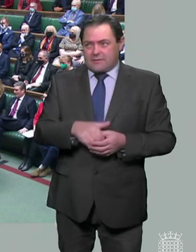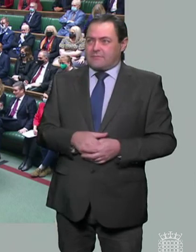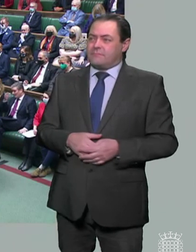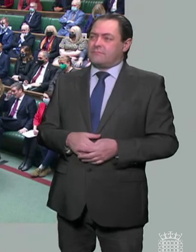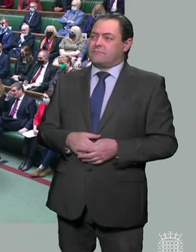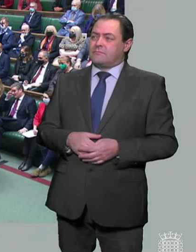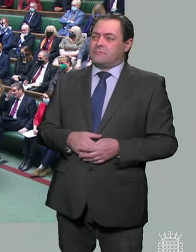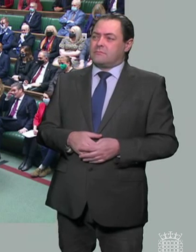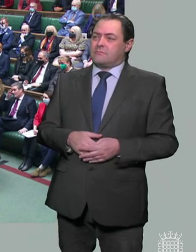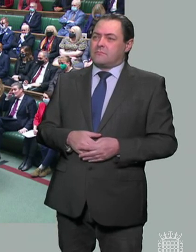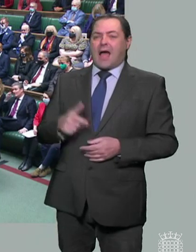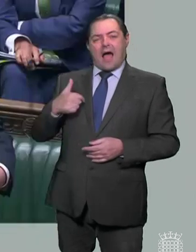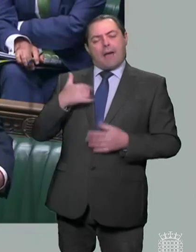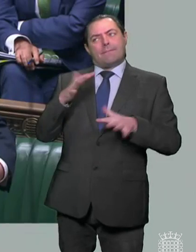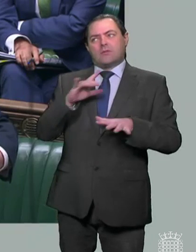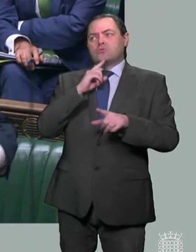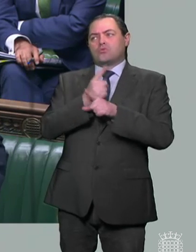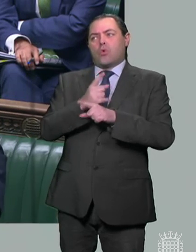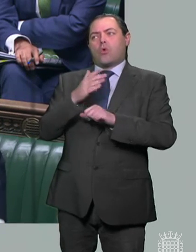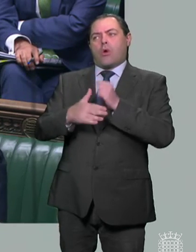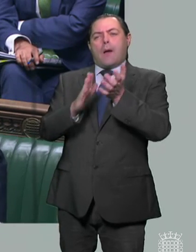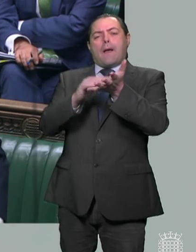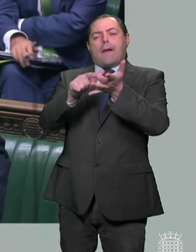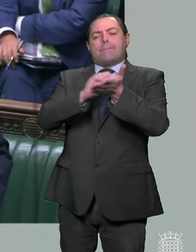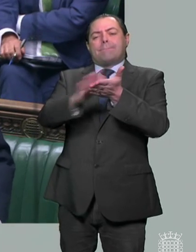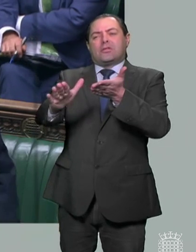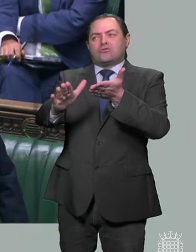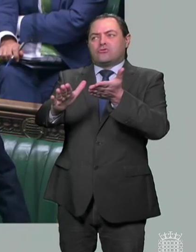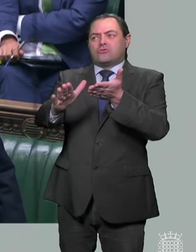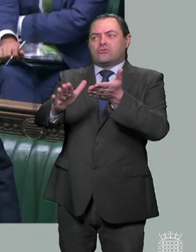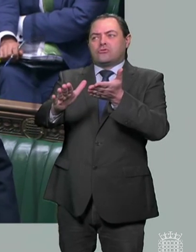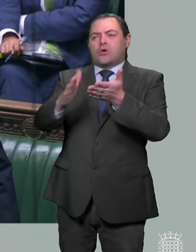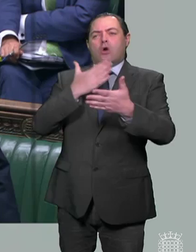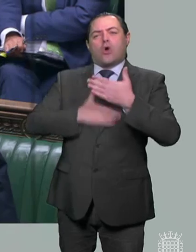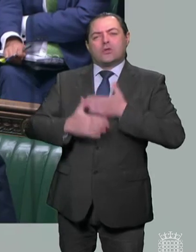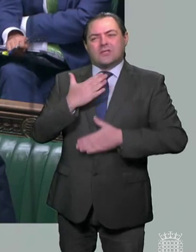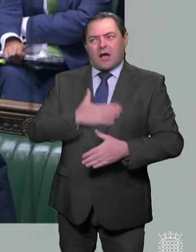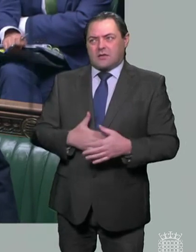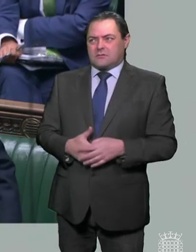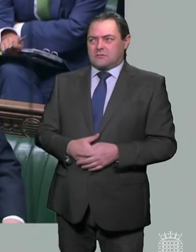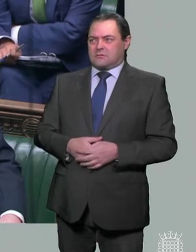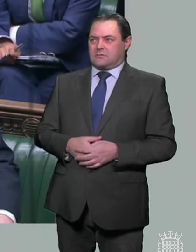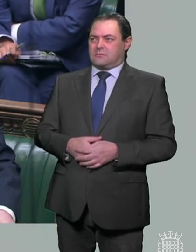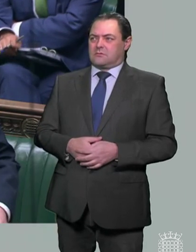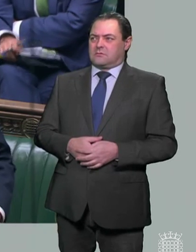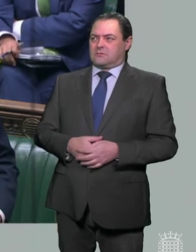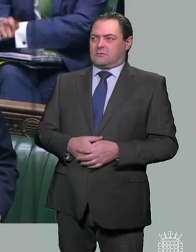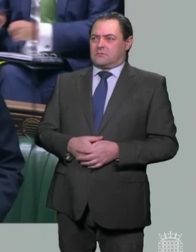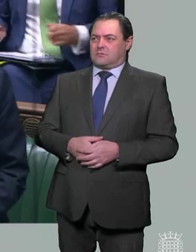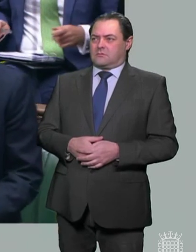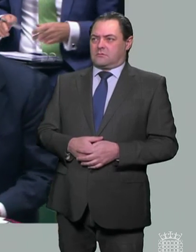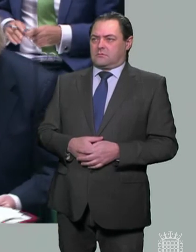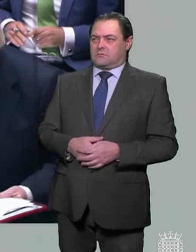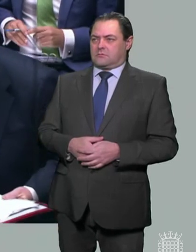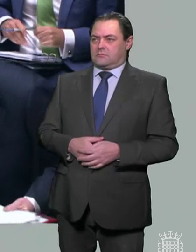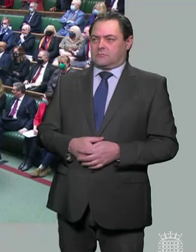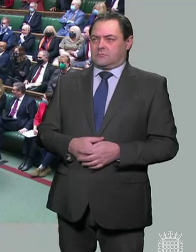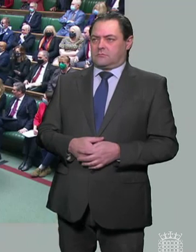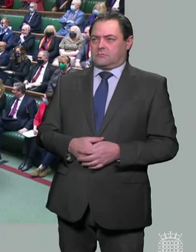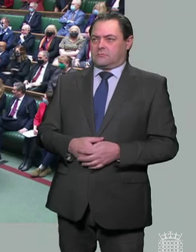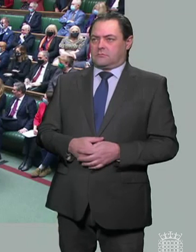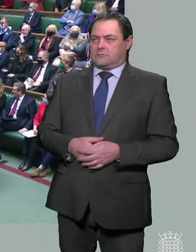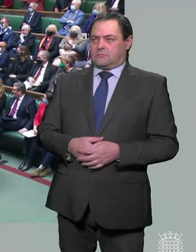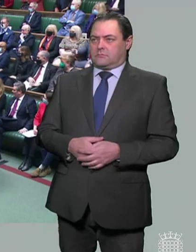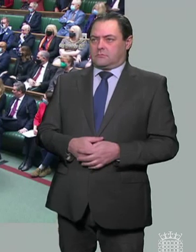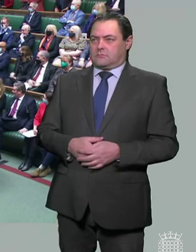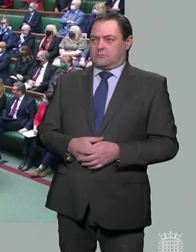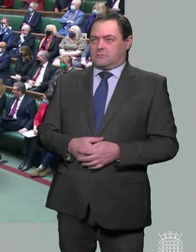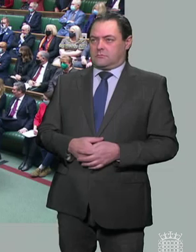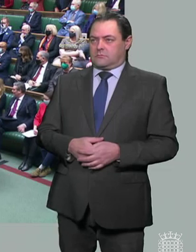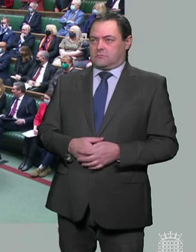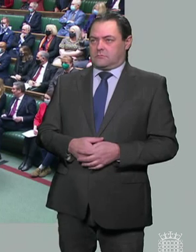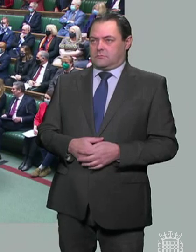Mr Speaker, I referred to the right honourable and learned Gentleman’s “Mishconduct”, because that is what he is guilty of.